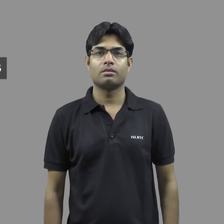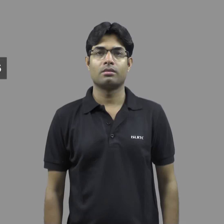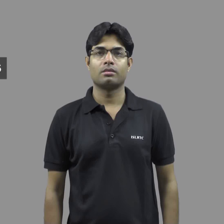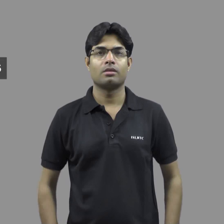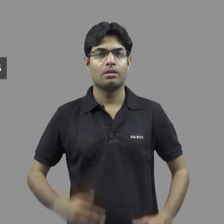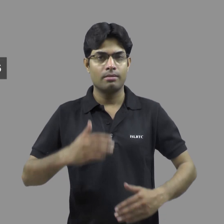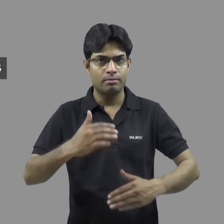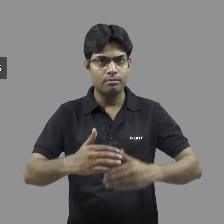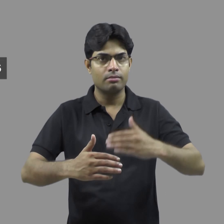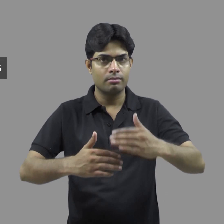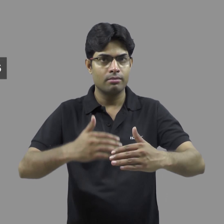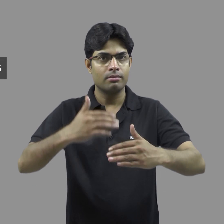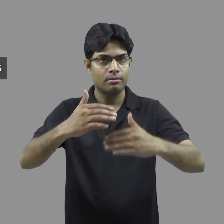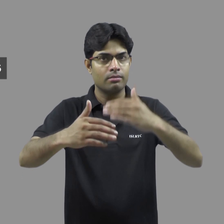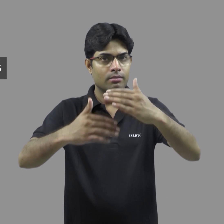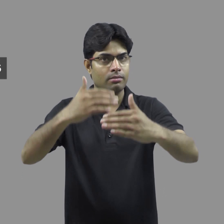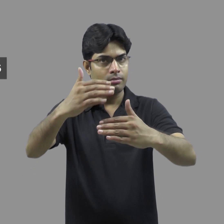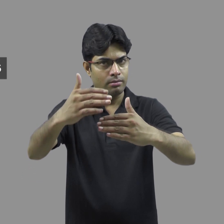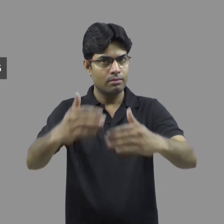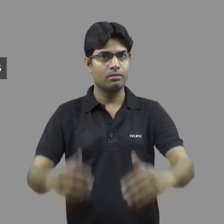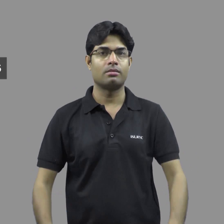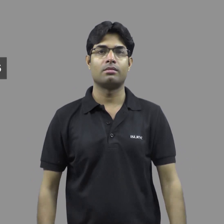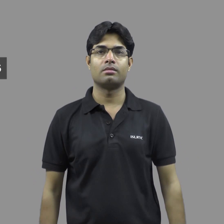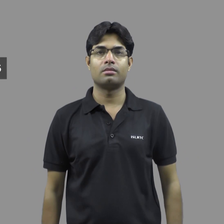Process